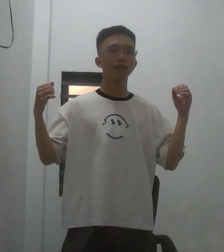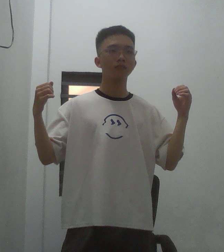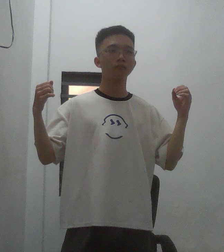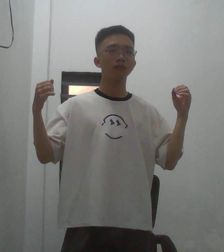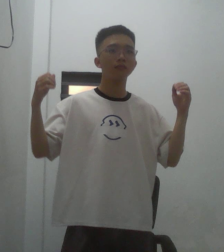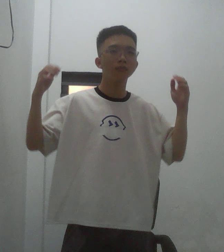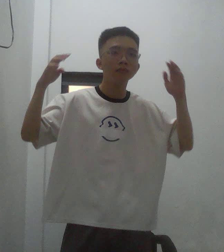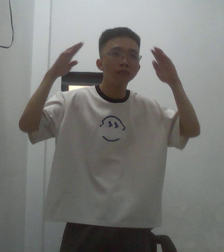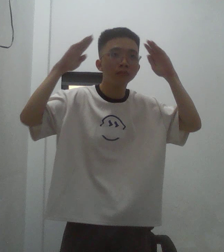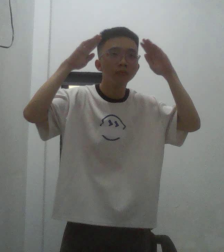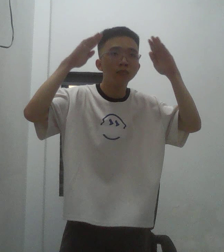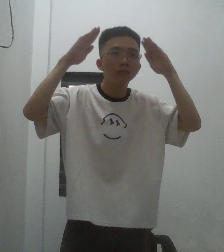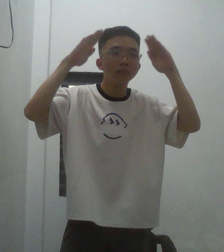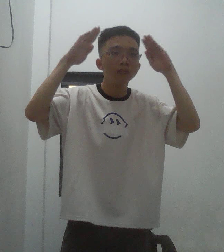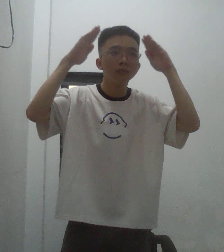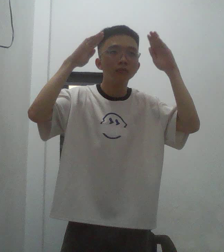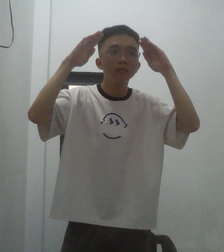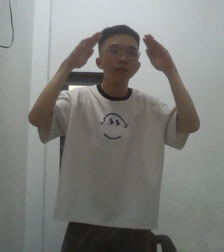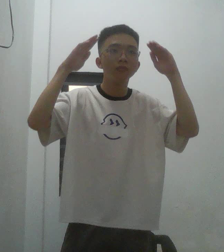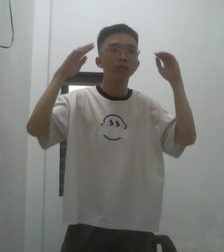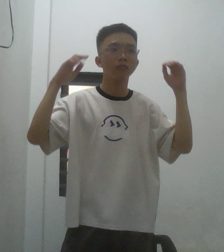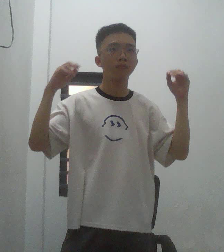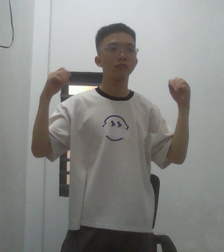xin chao